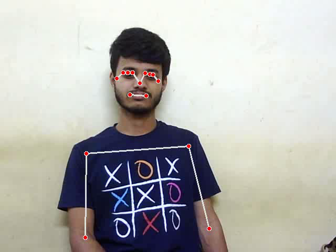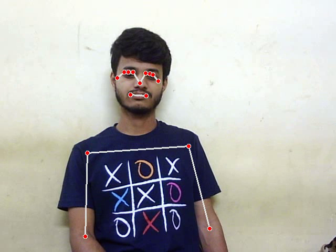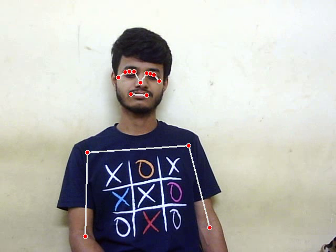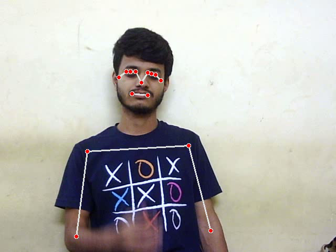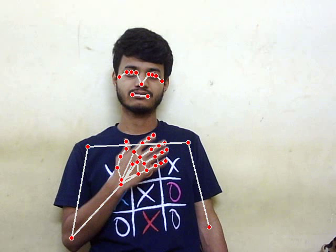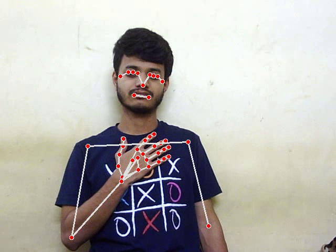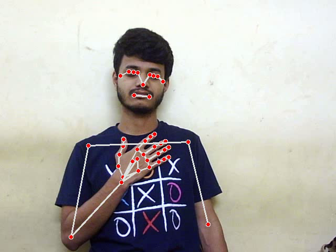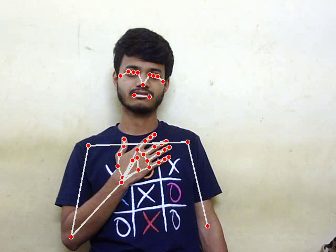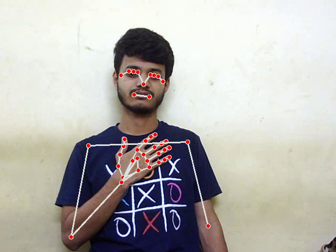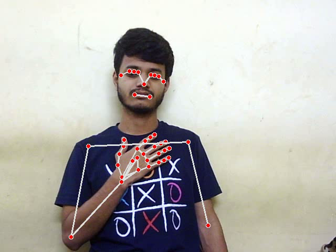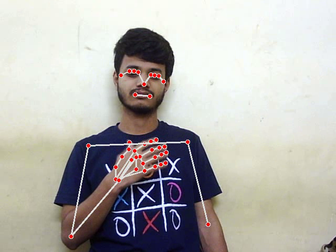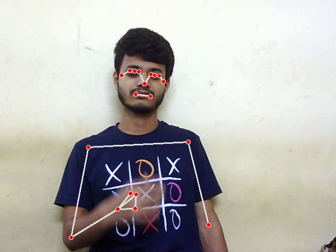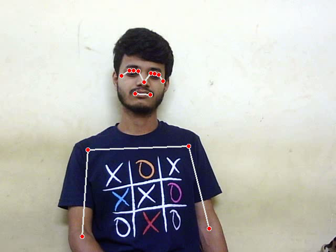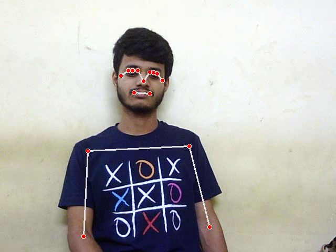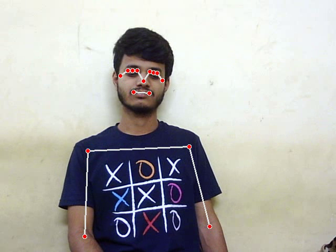my